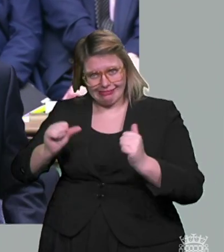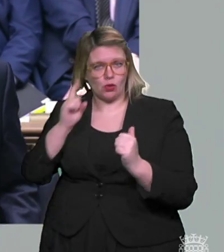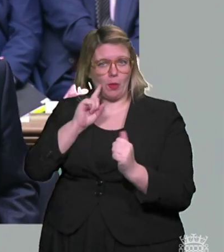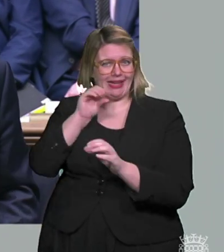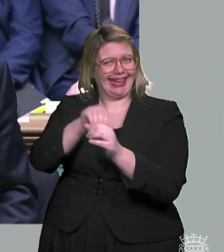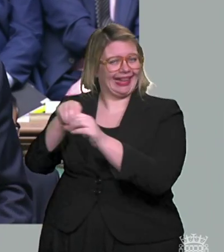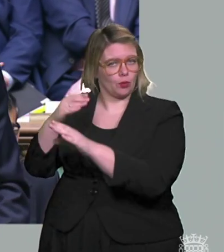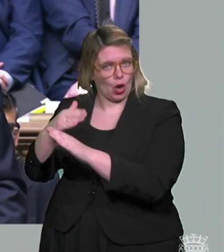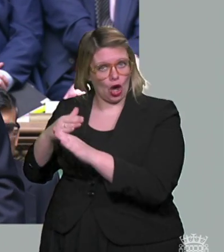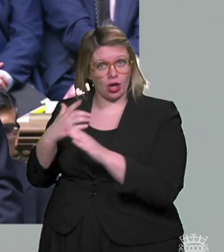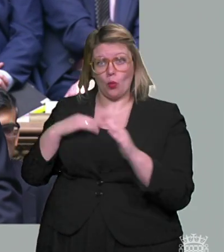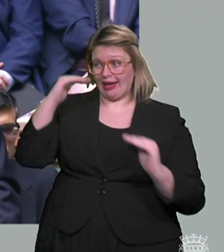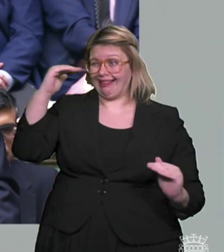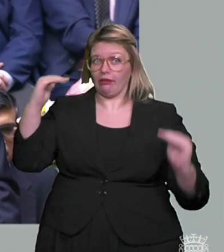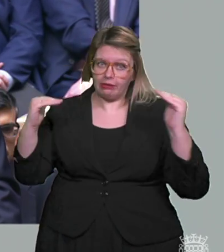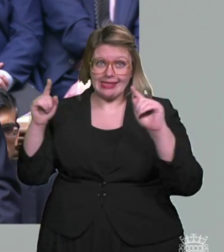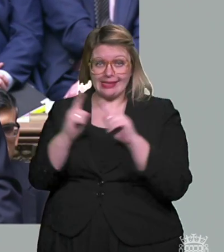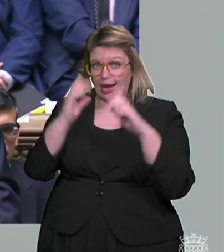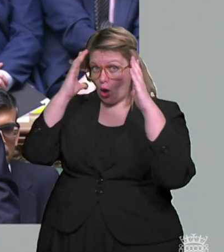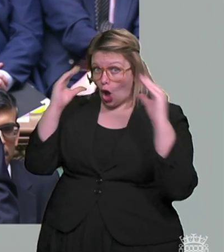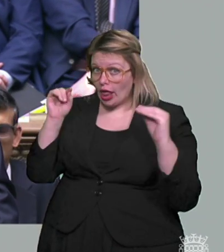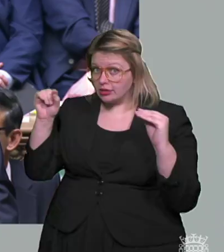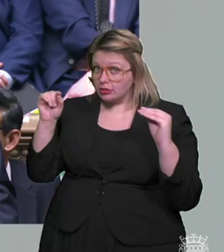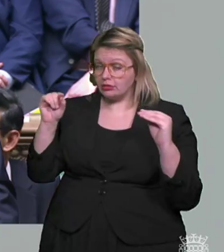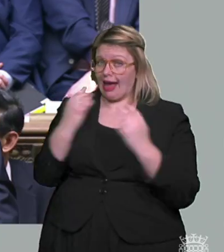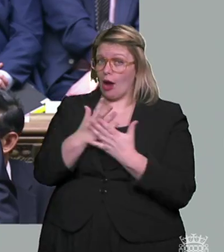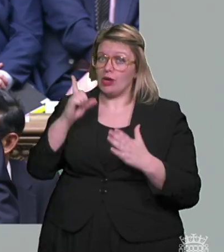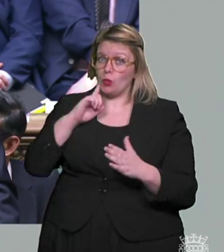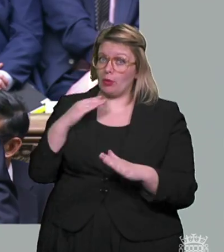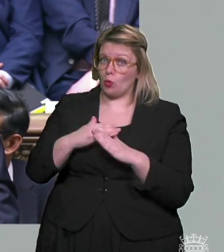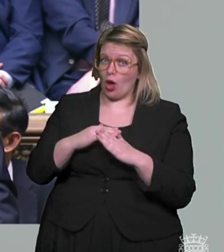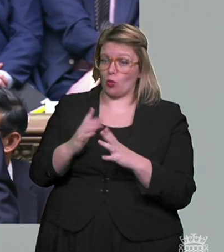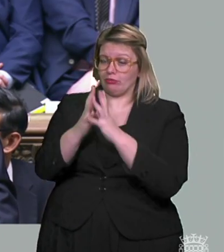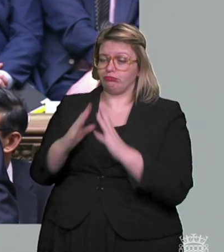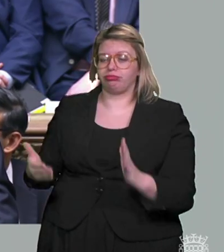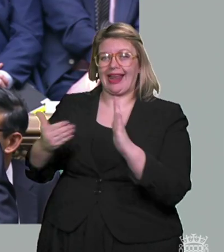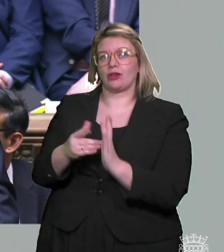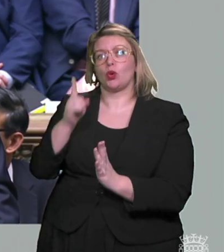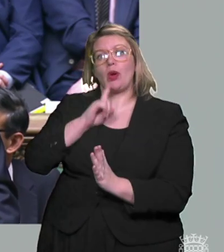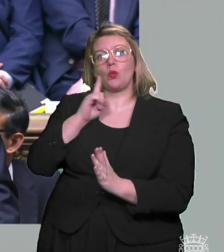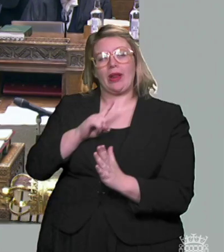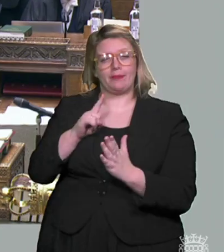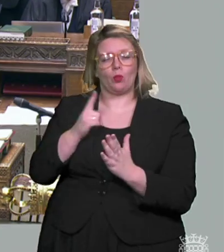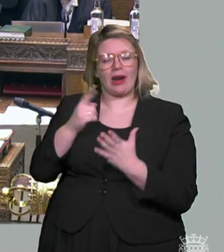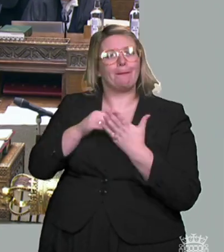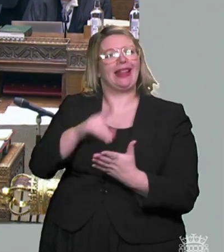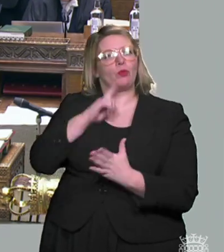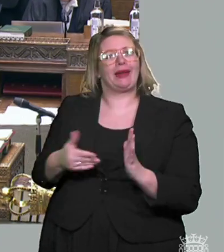If we matched Dutch levels of participation, there would be more than 1 million additional women working.